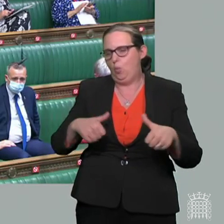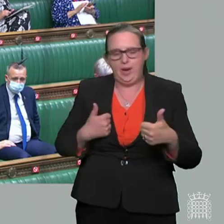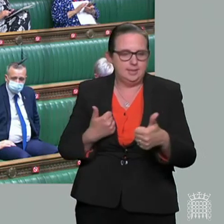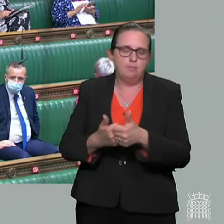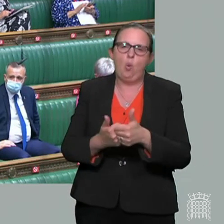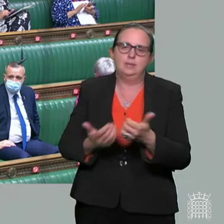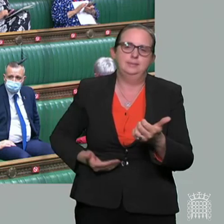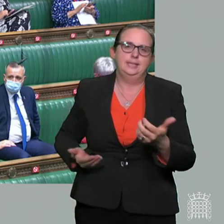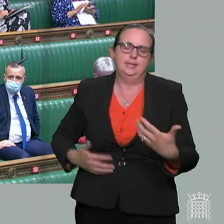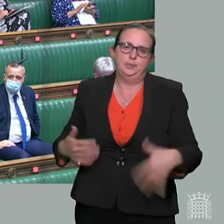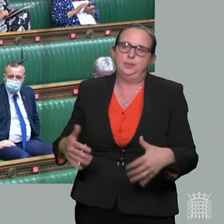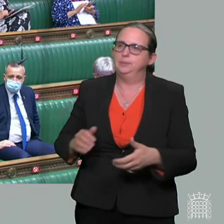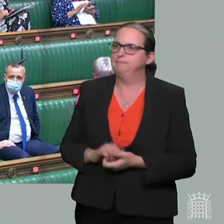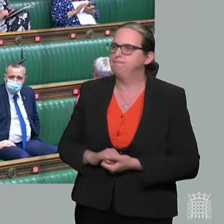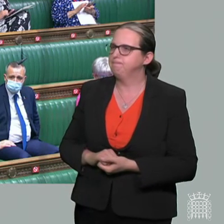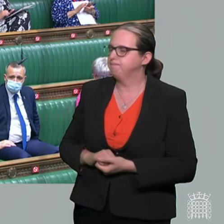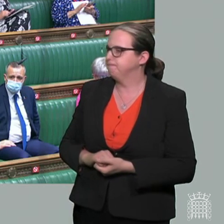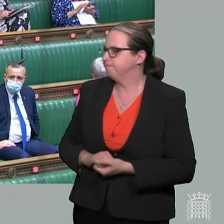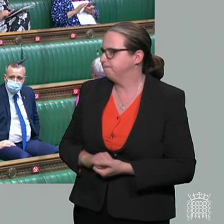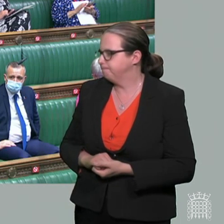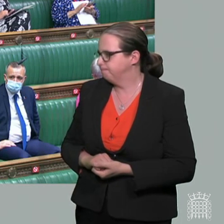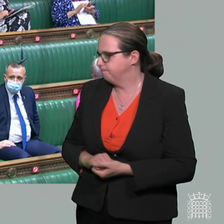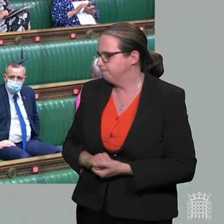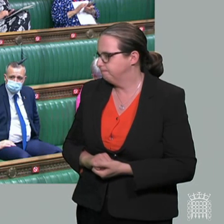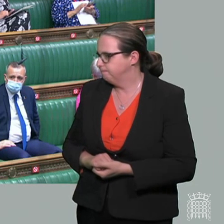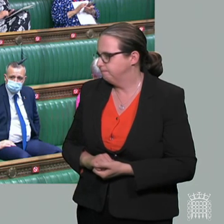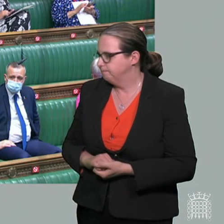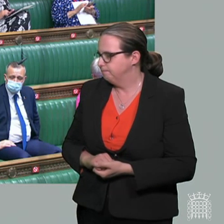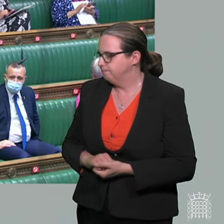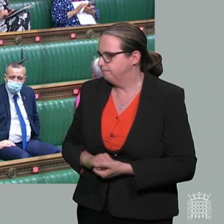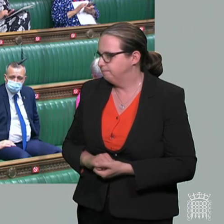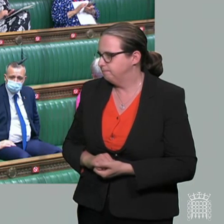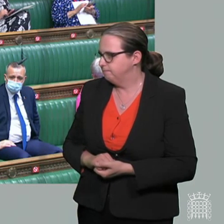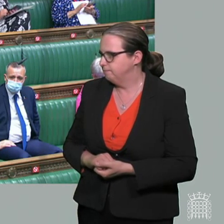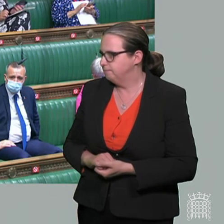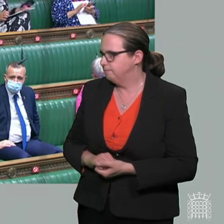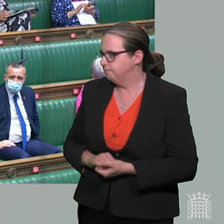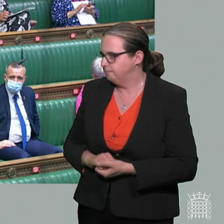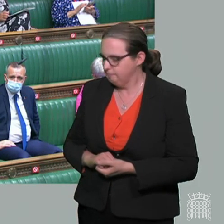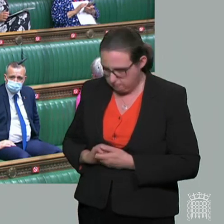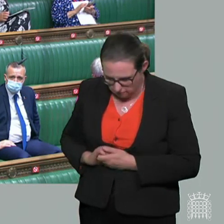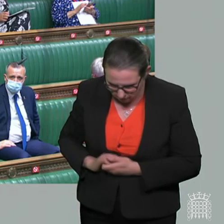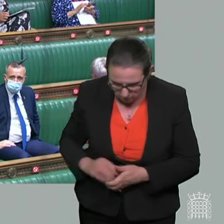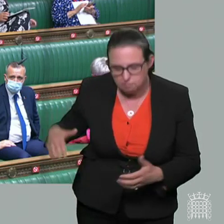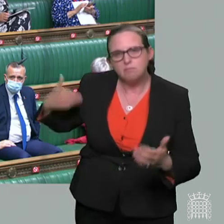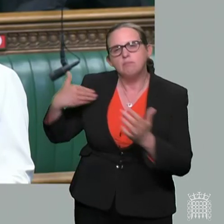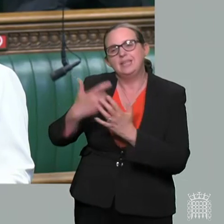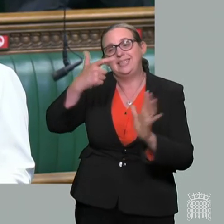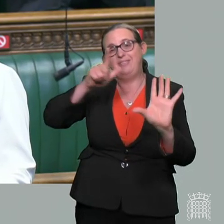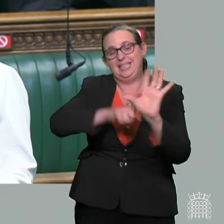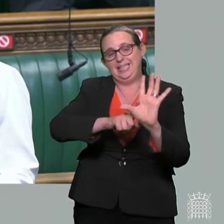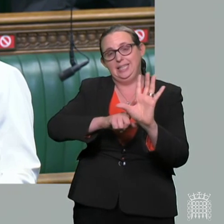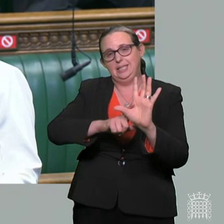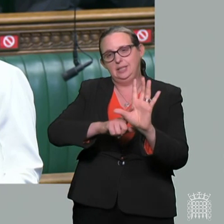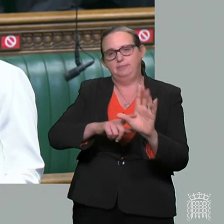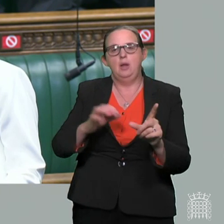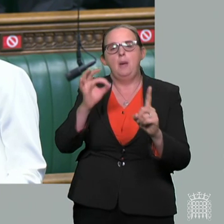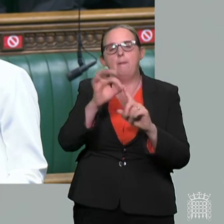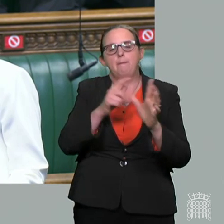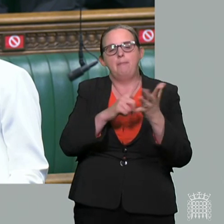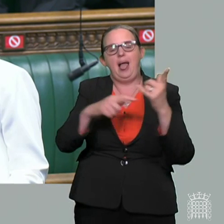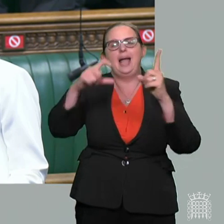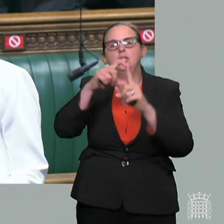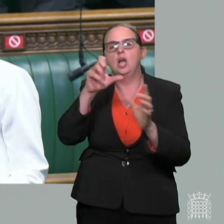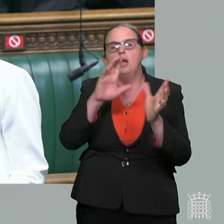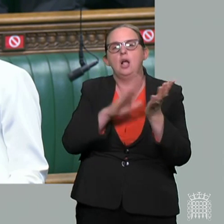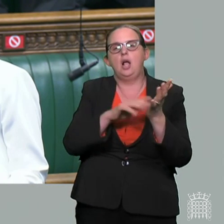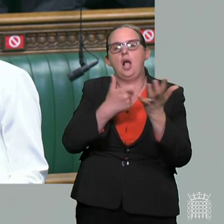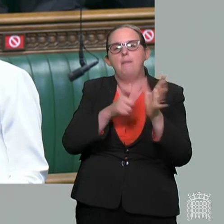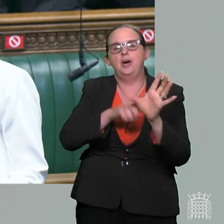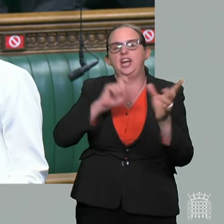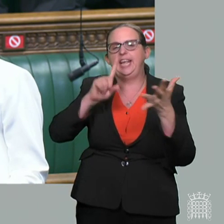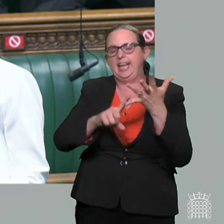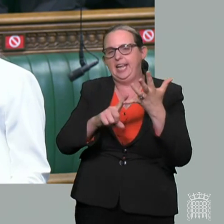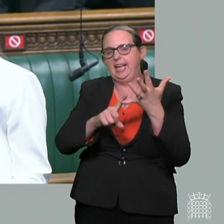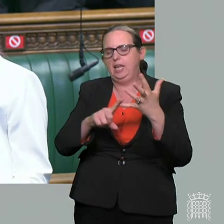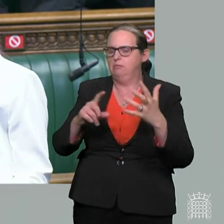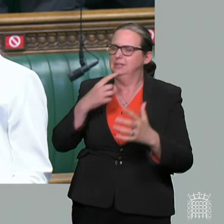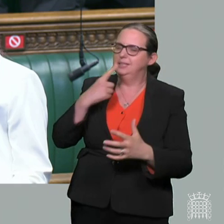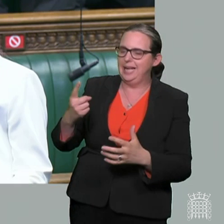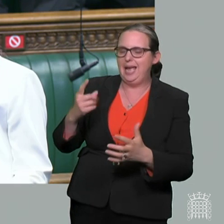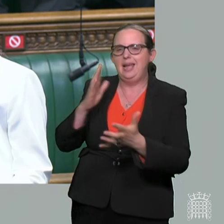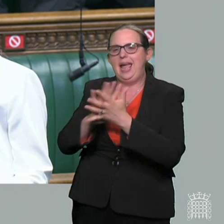Diolch yn fawr, Llefarydd. For more than seven years, Plaid Cymru has been calling for the gargantuan HS2 railway to be treated as an England-only project, so that Wales gets our fair share.